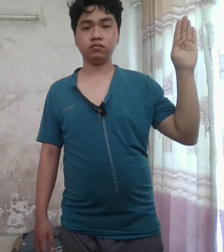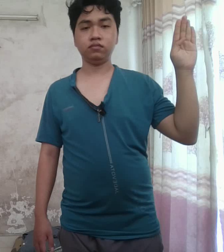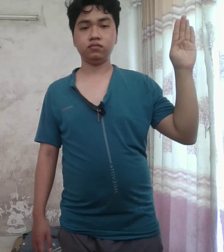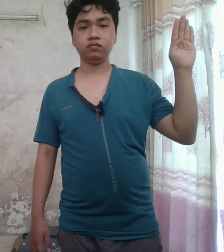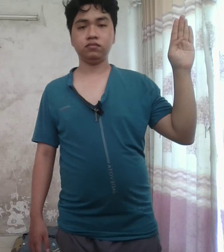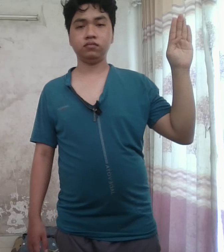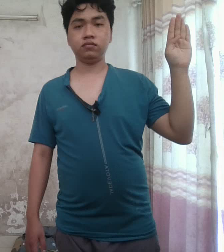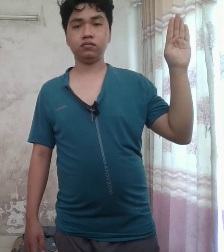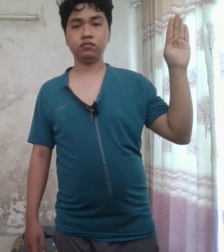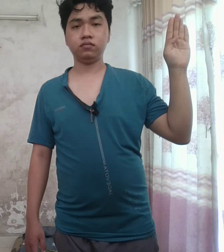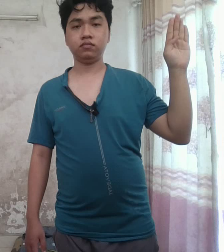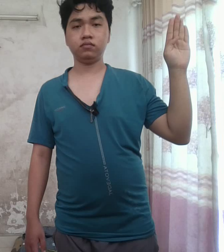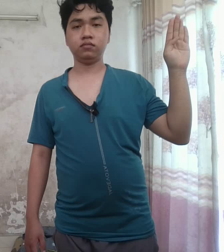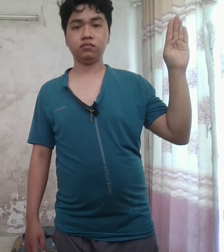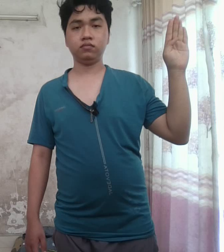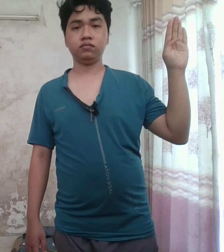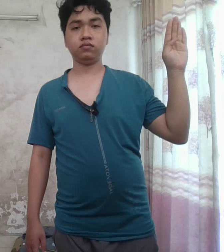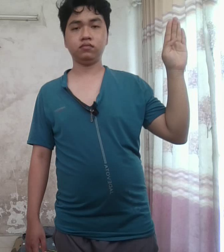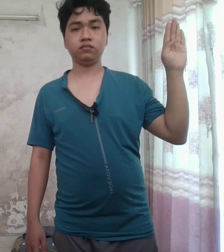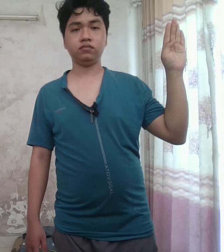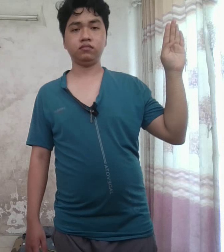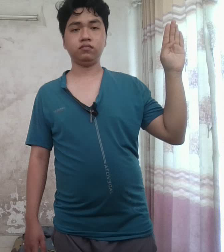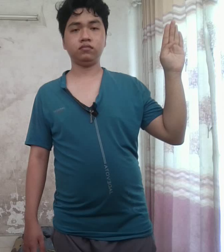b